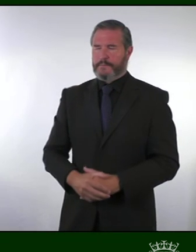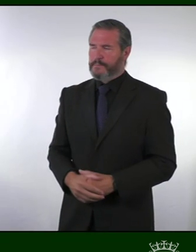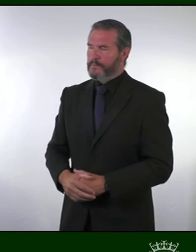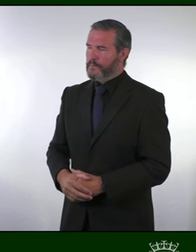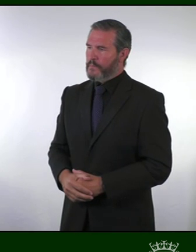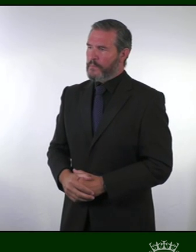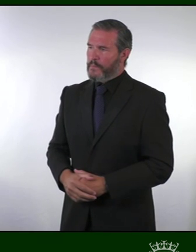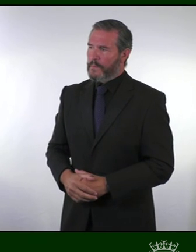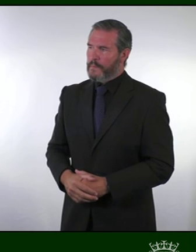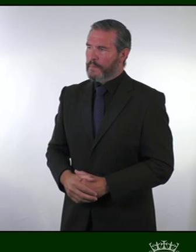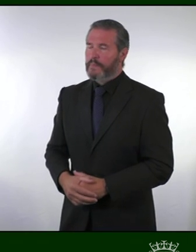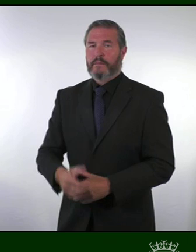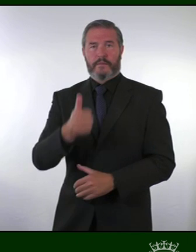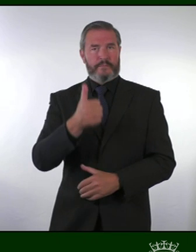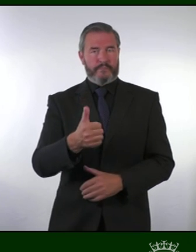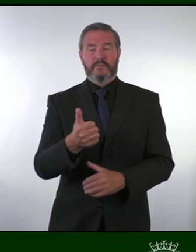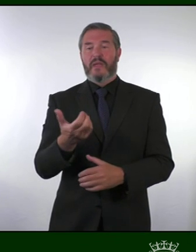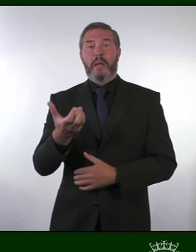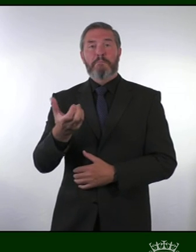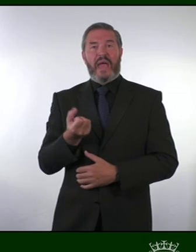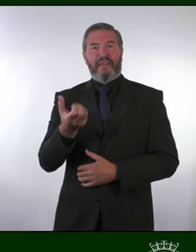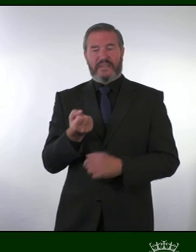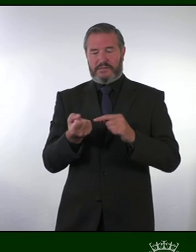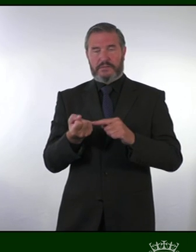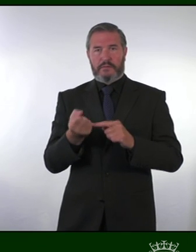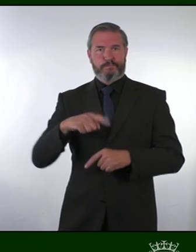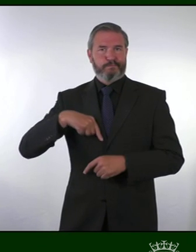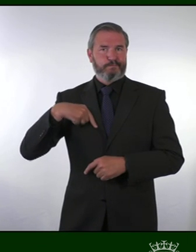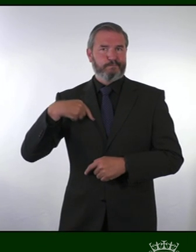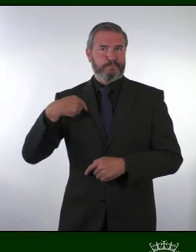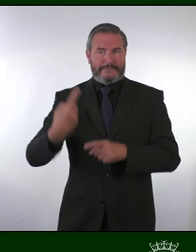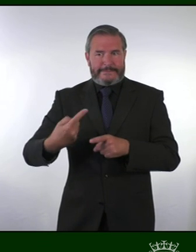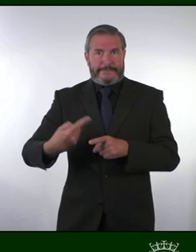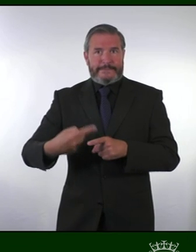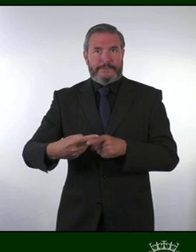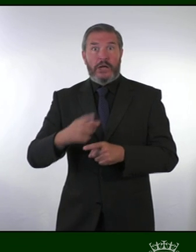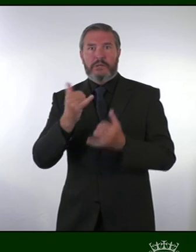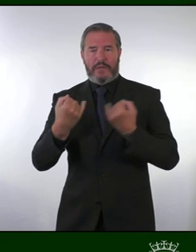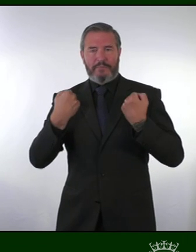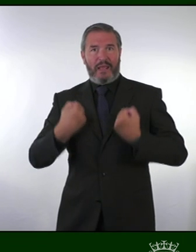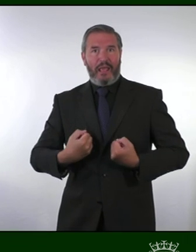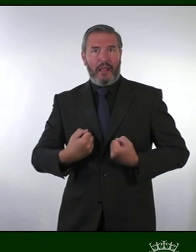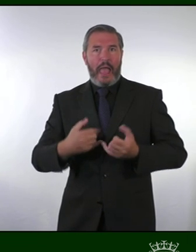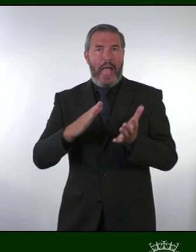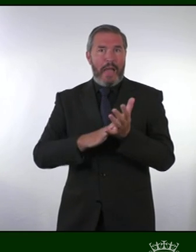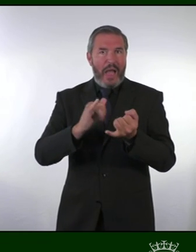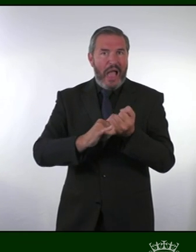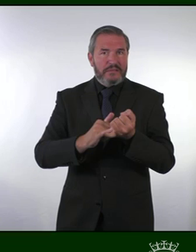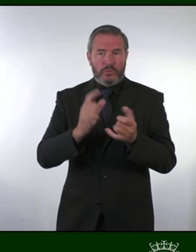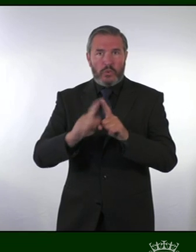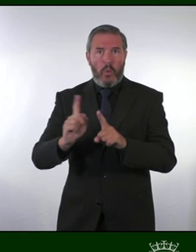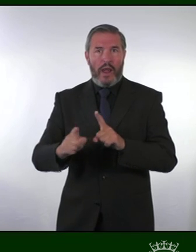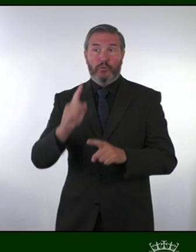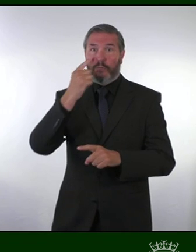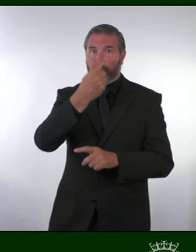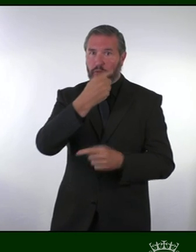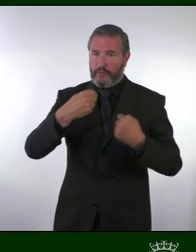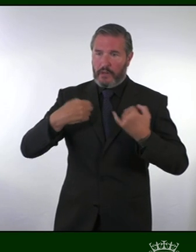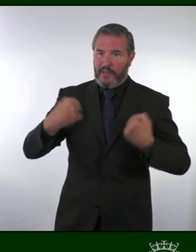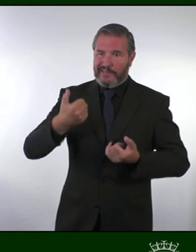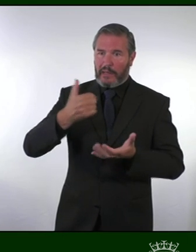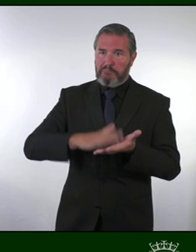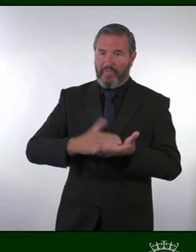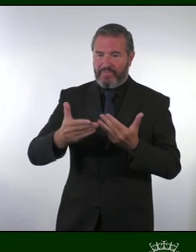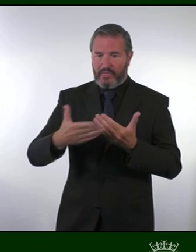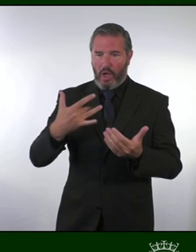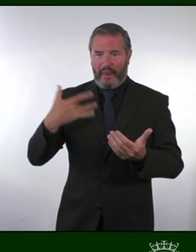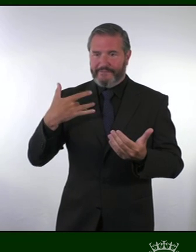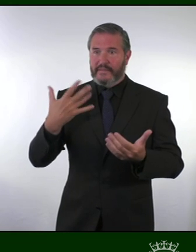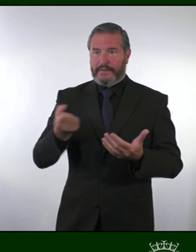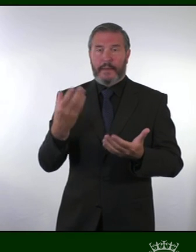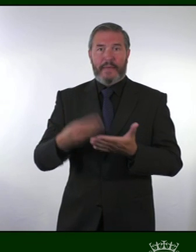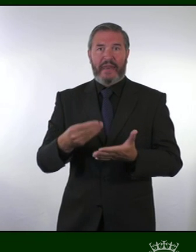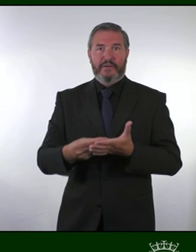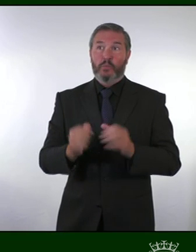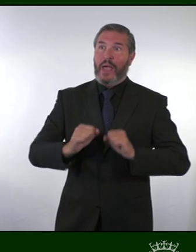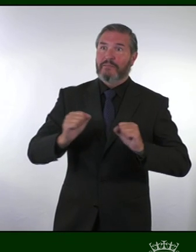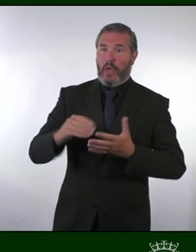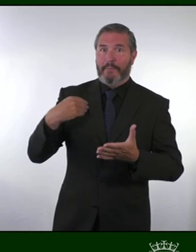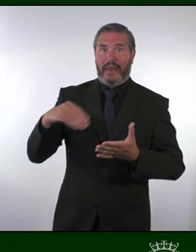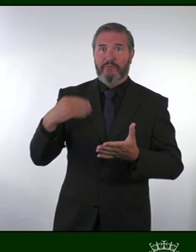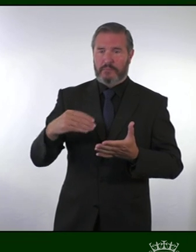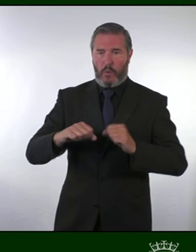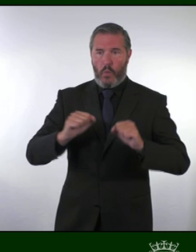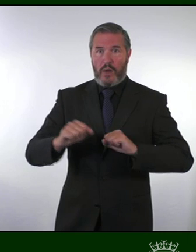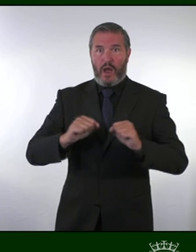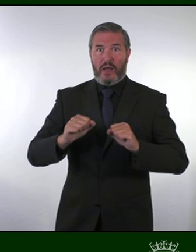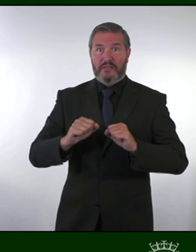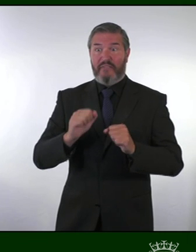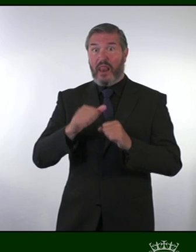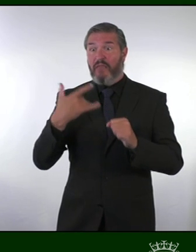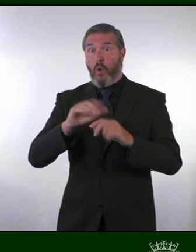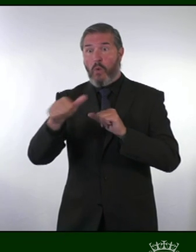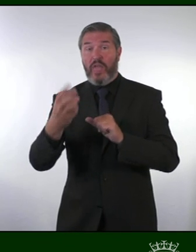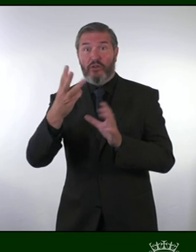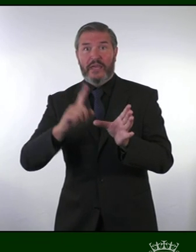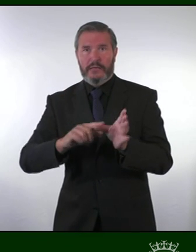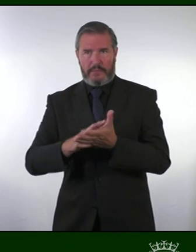In order to access benefits quickly, people with unpredictable terminal conditions, such as motor neurone disease, are having to prove that they have six months or less to live, and they risk losing their benefits altogether if they live longer than three years.